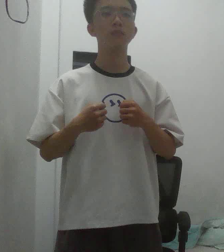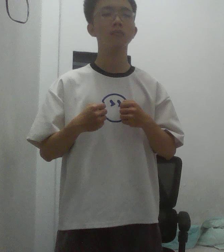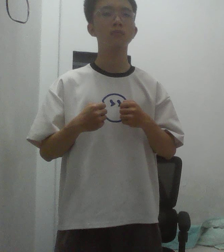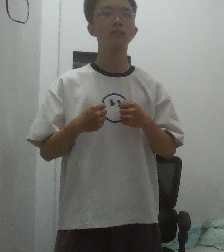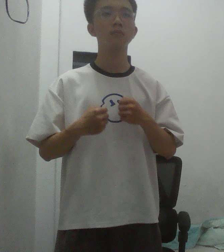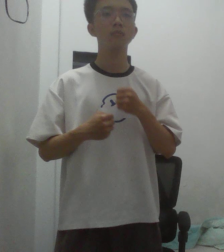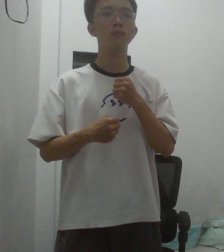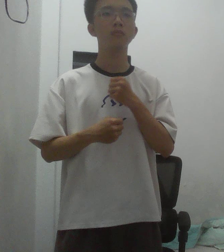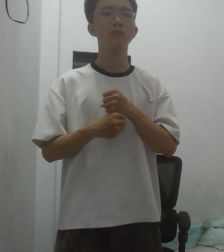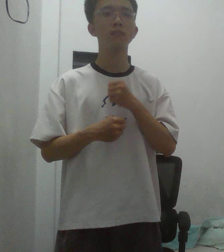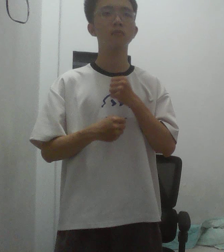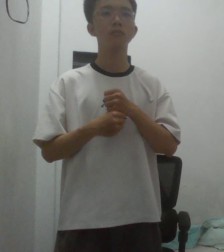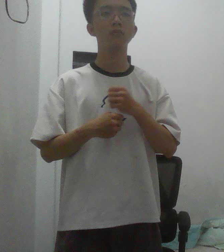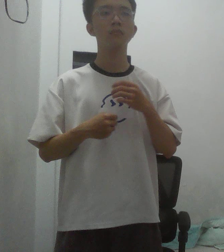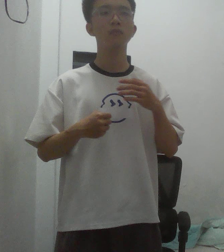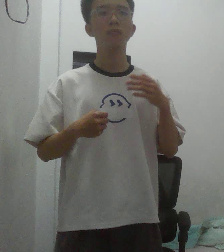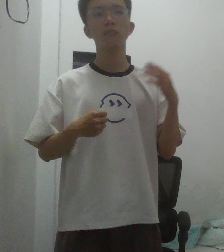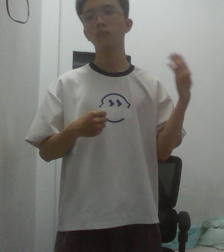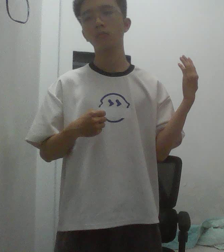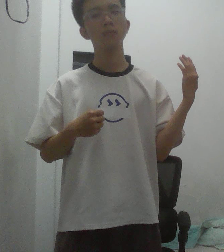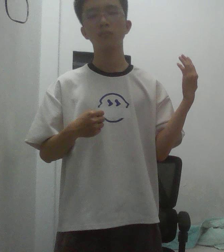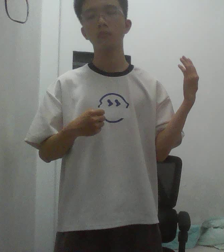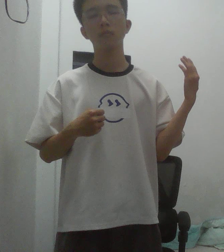that nghiep